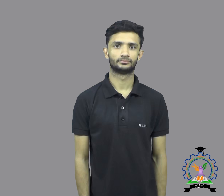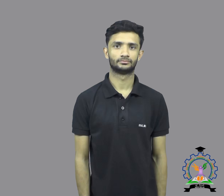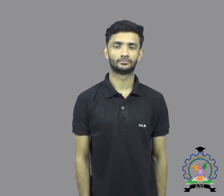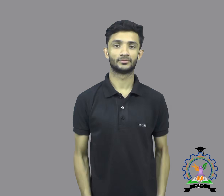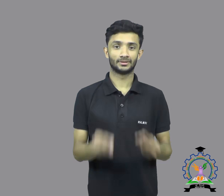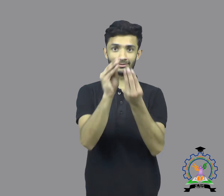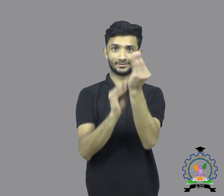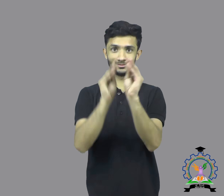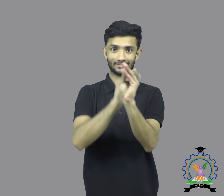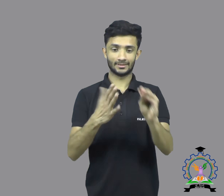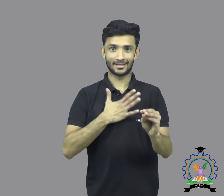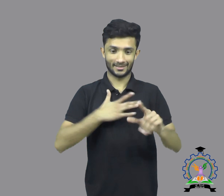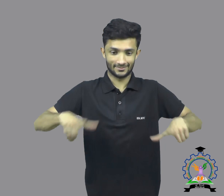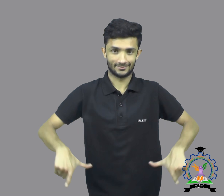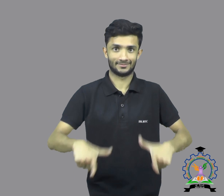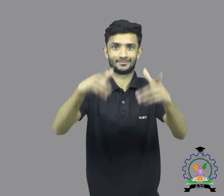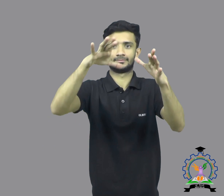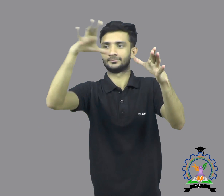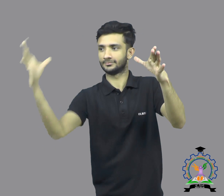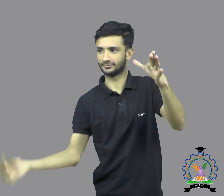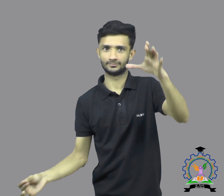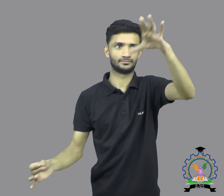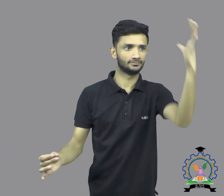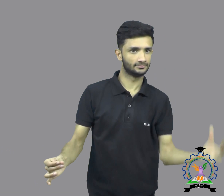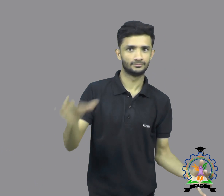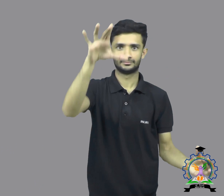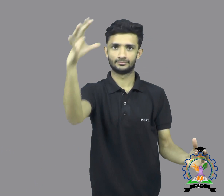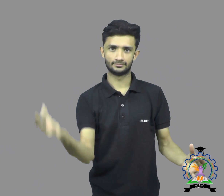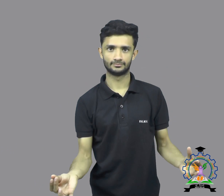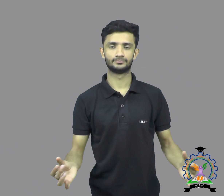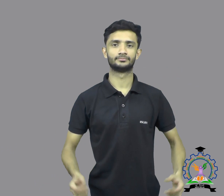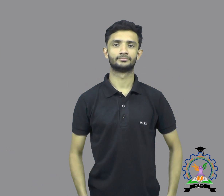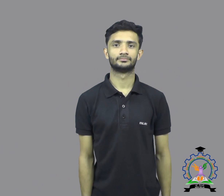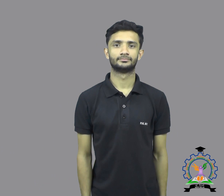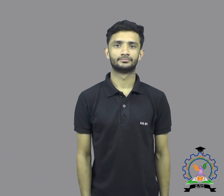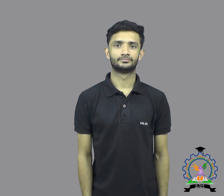Banana Tree